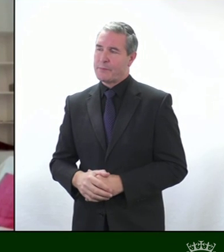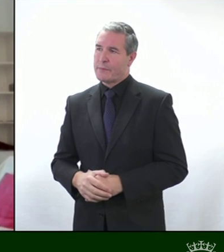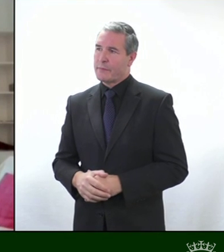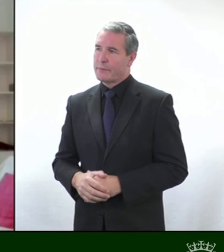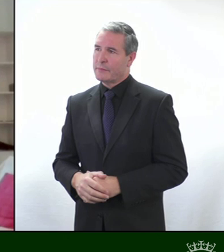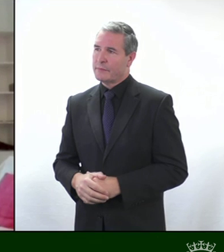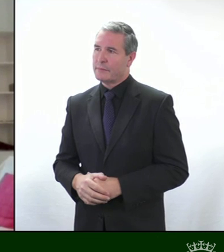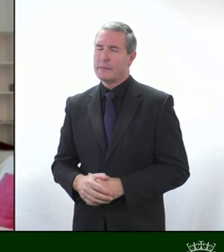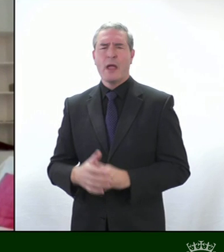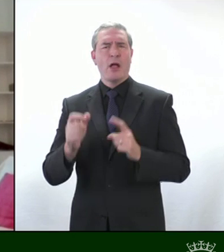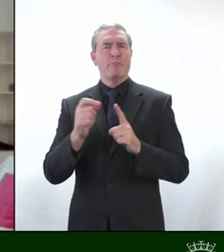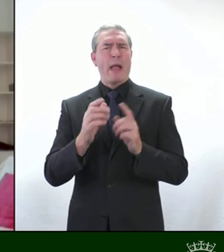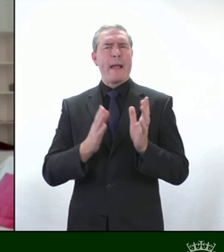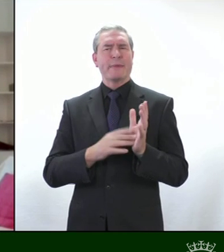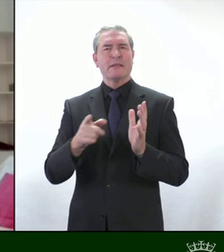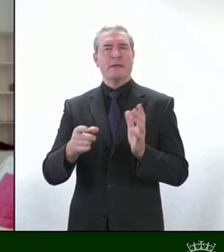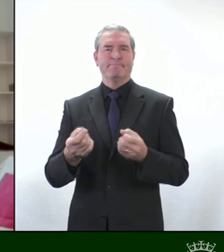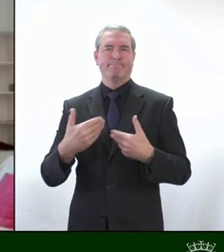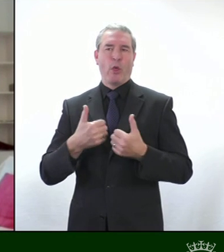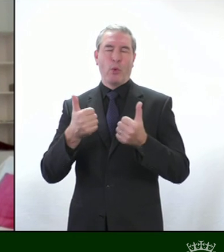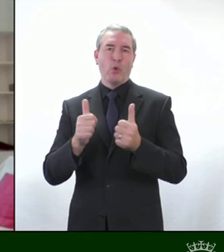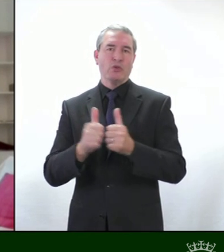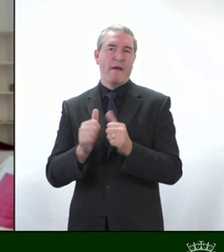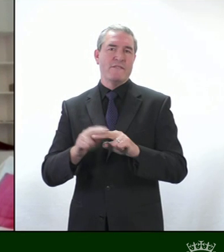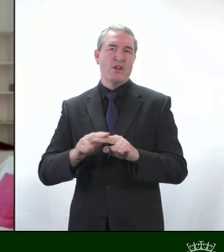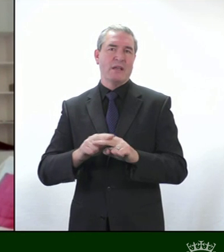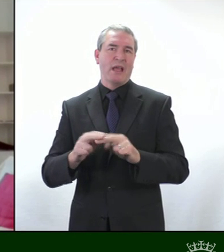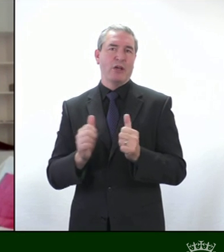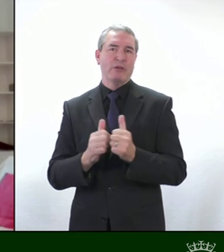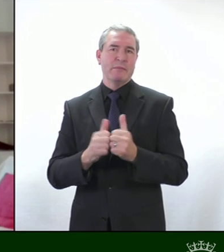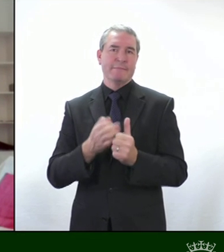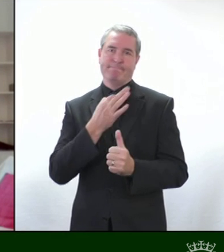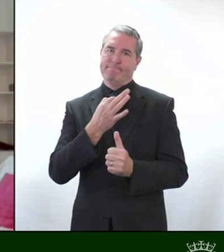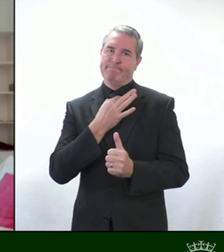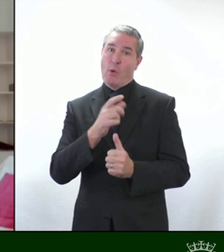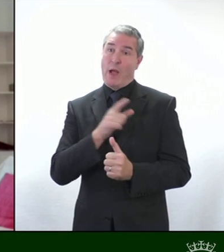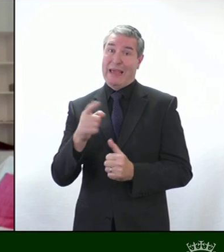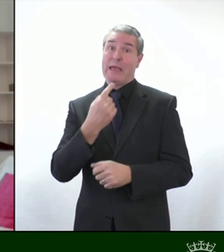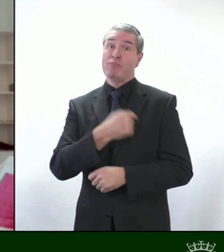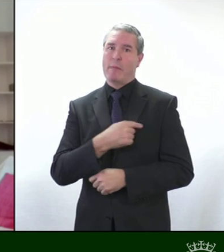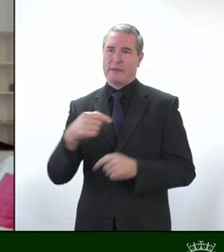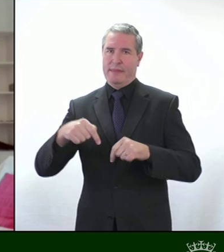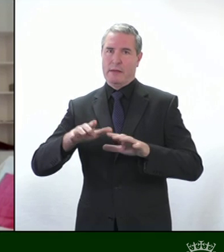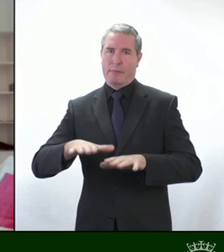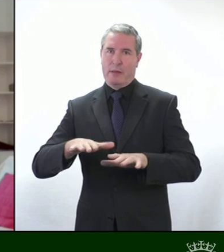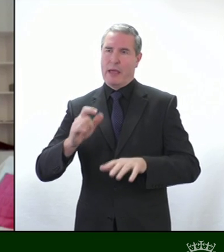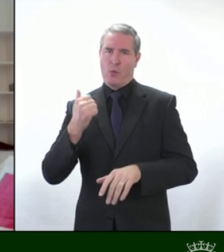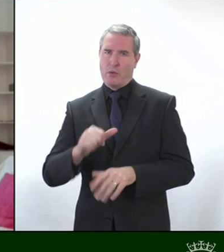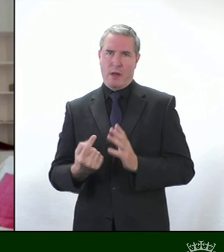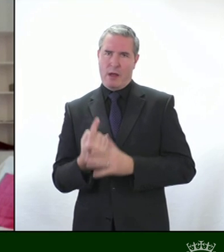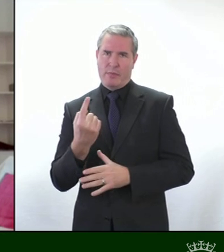The Prime Minister has put at risk the Good Friday agreement and peace in Northern Ireland after promising the people of this country that he would not.